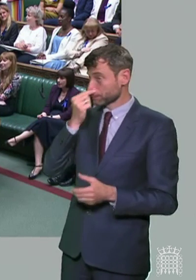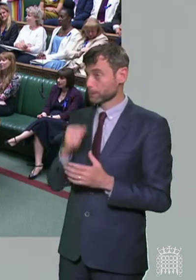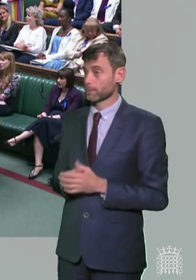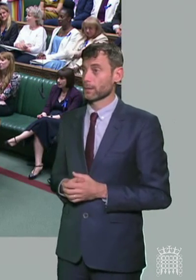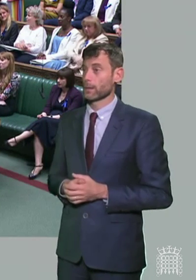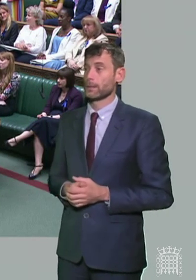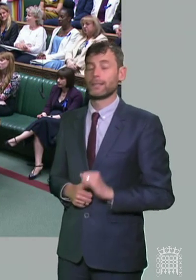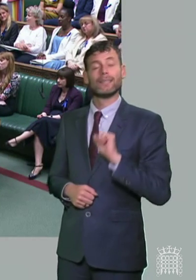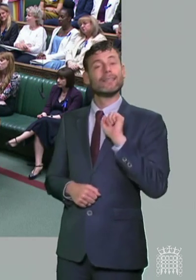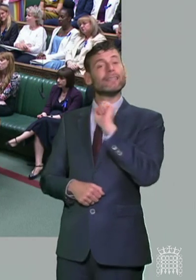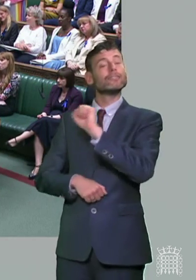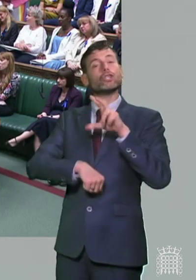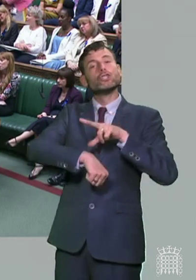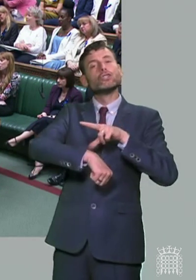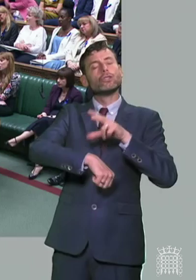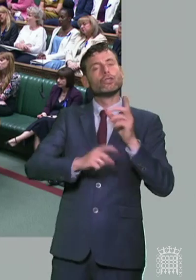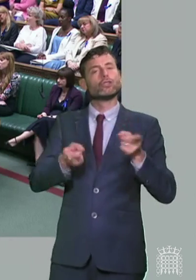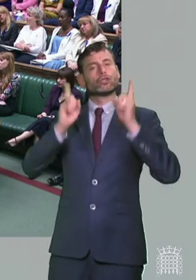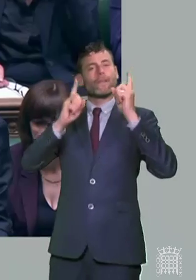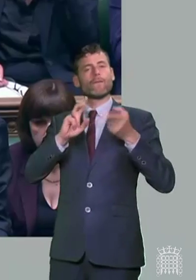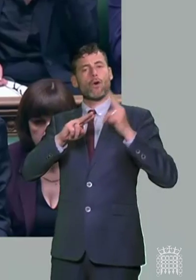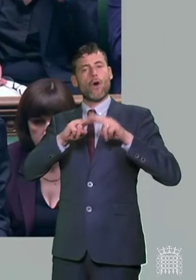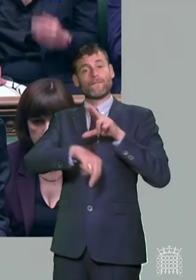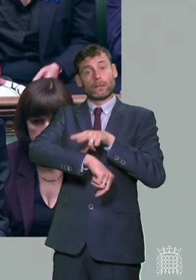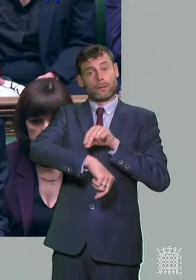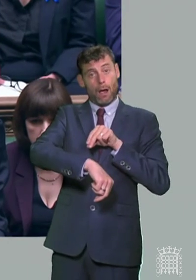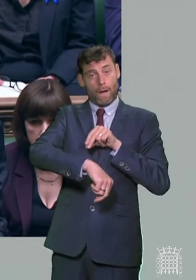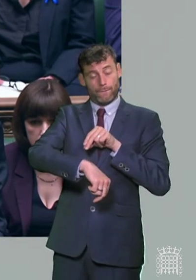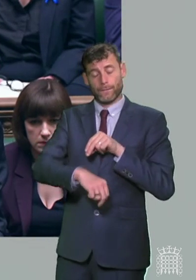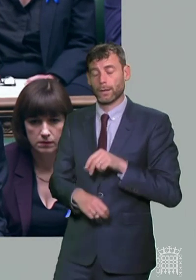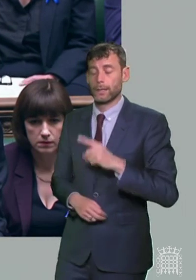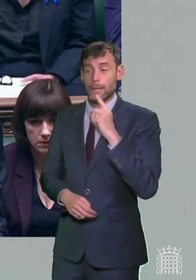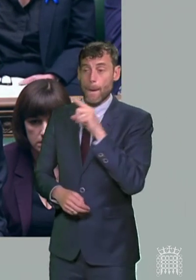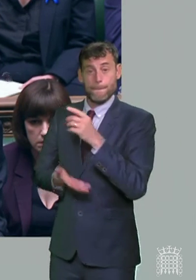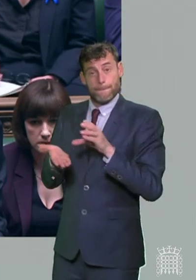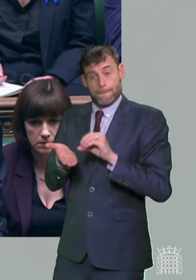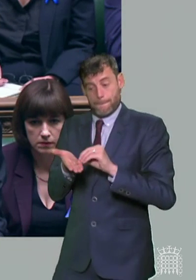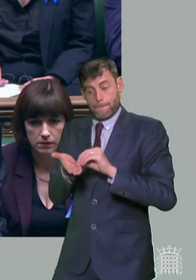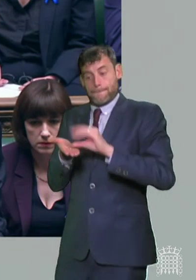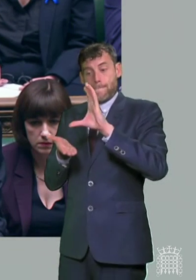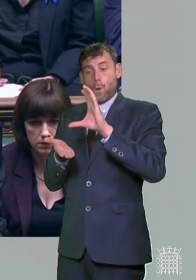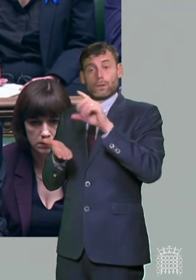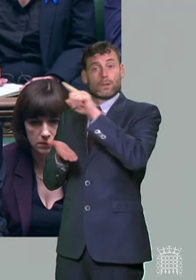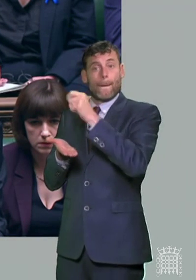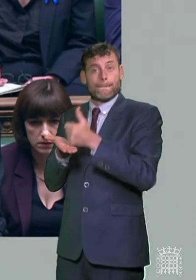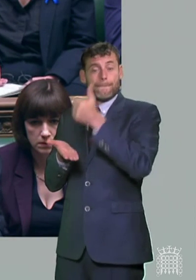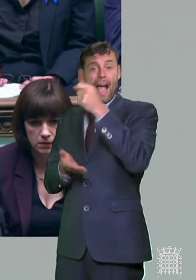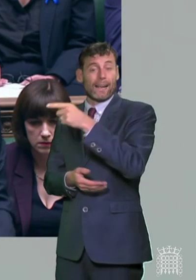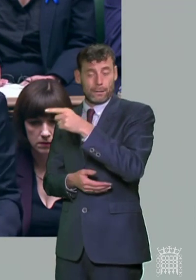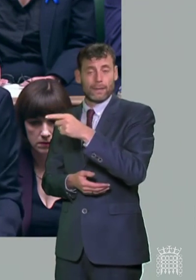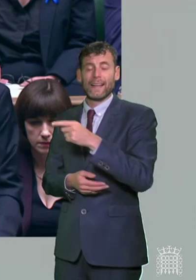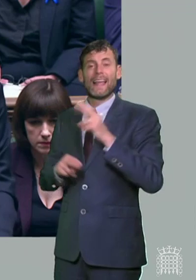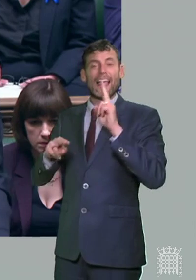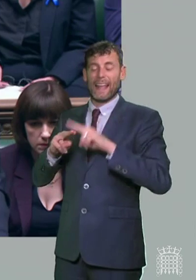The Prime Minister’s chief of staff says that removing the cap on bankers’ bonuses is “reflective of the new approach”.